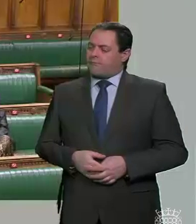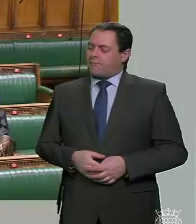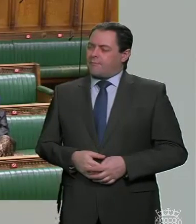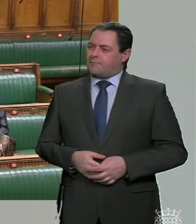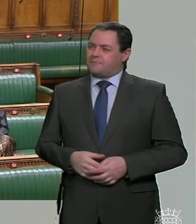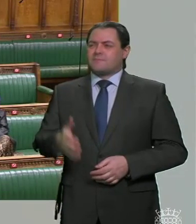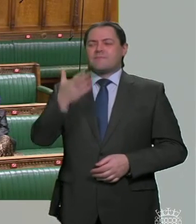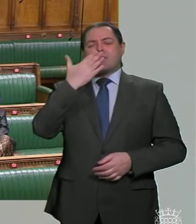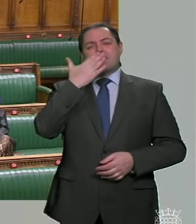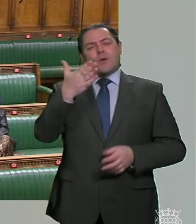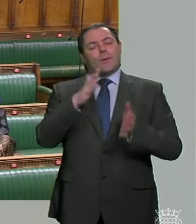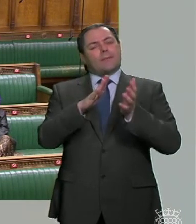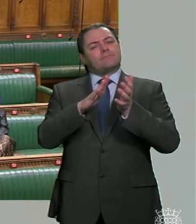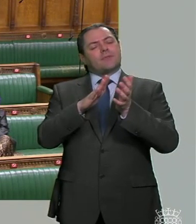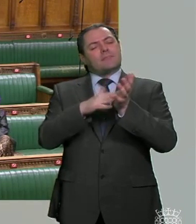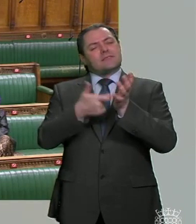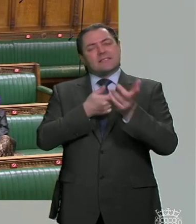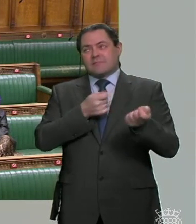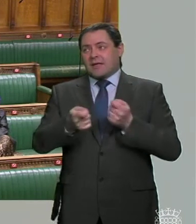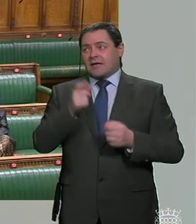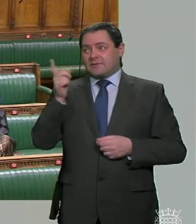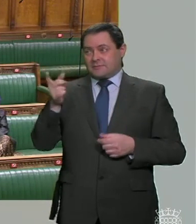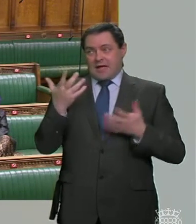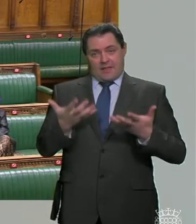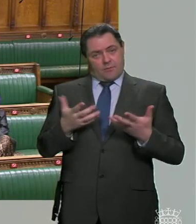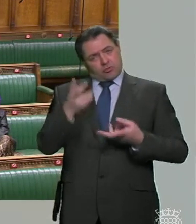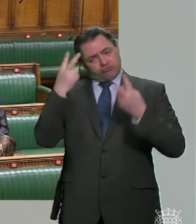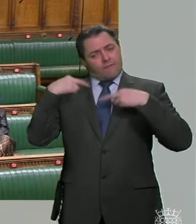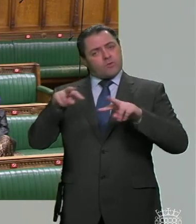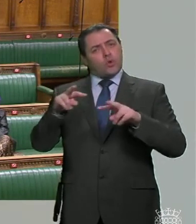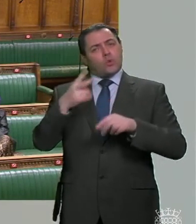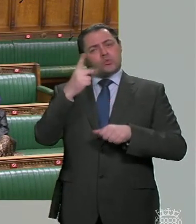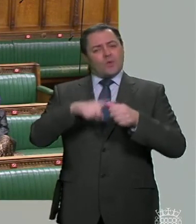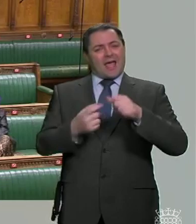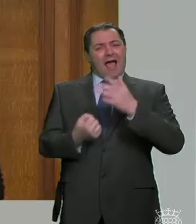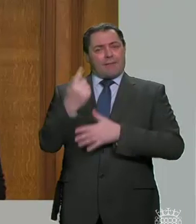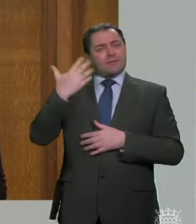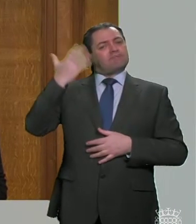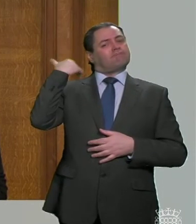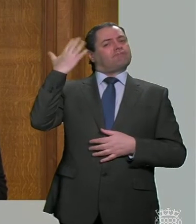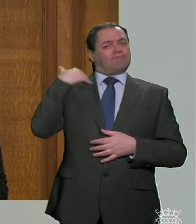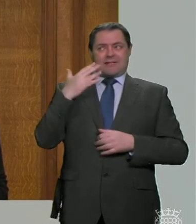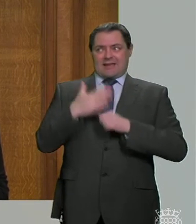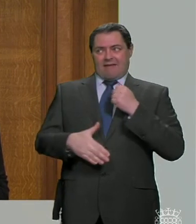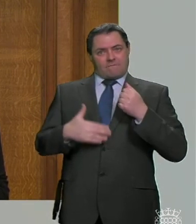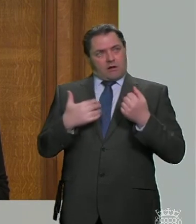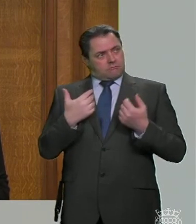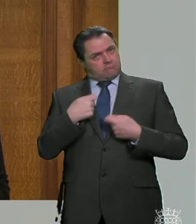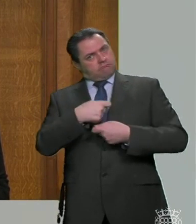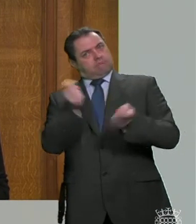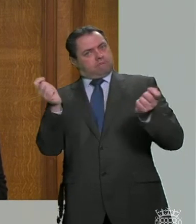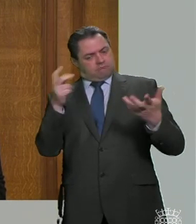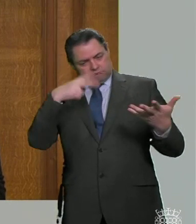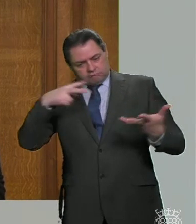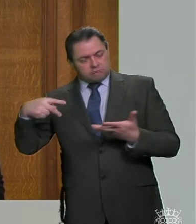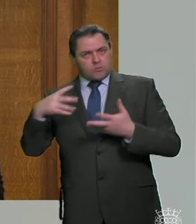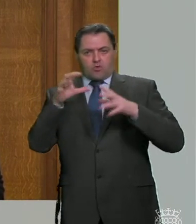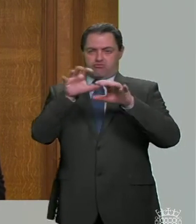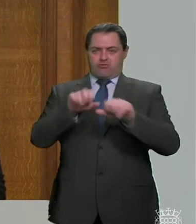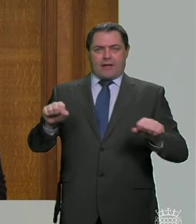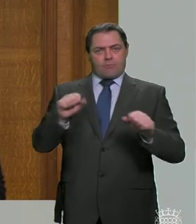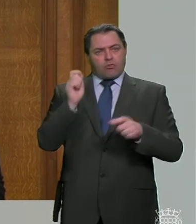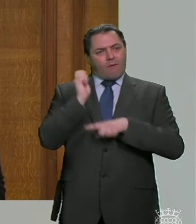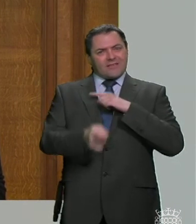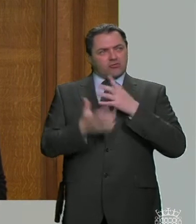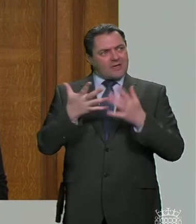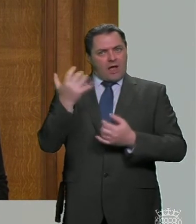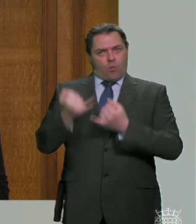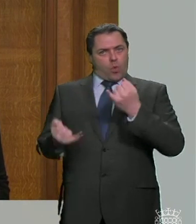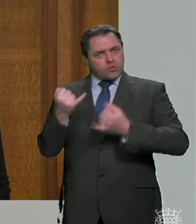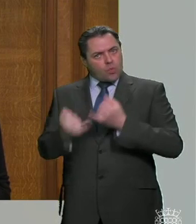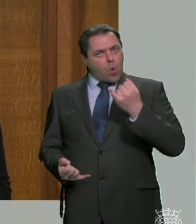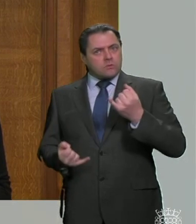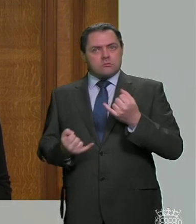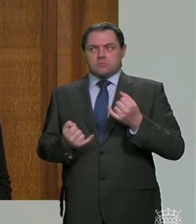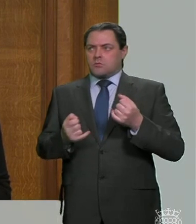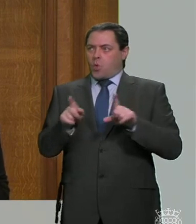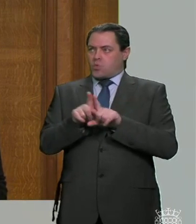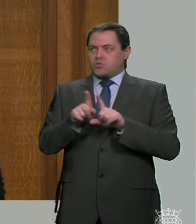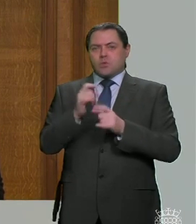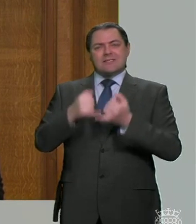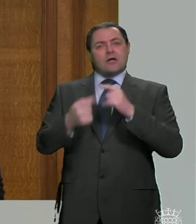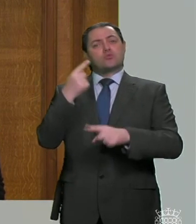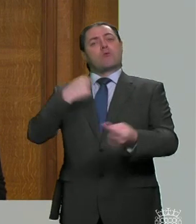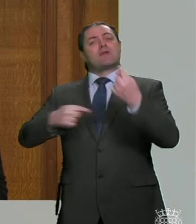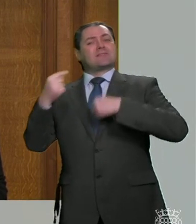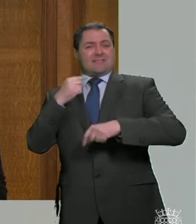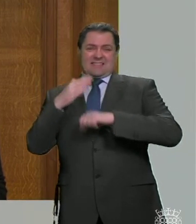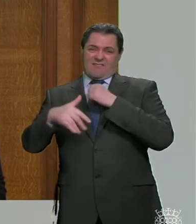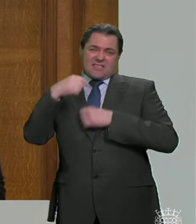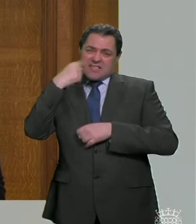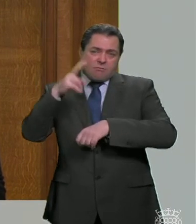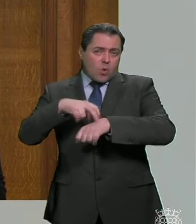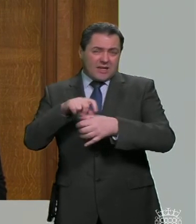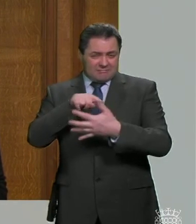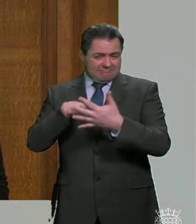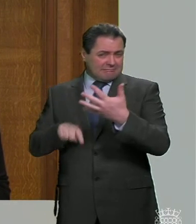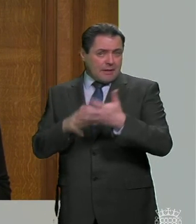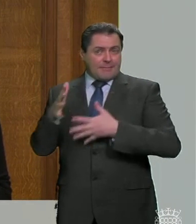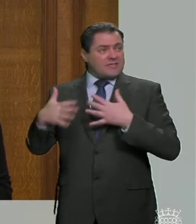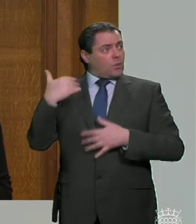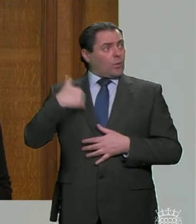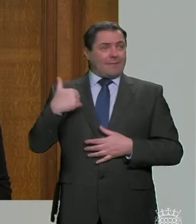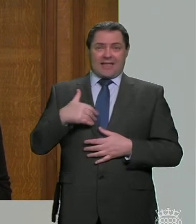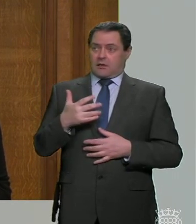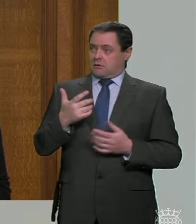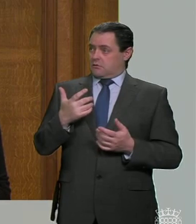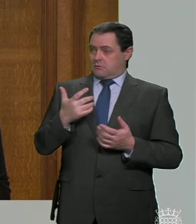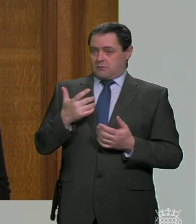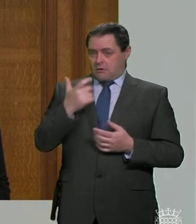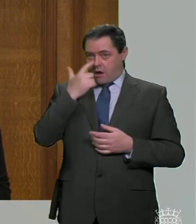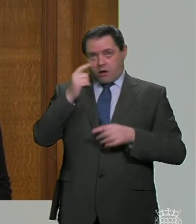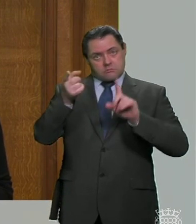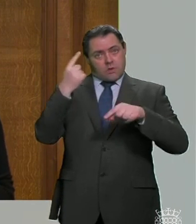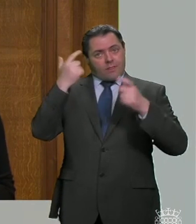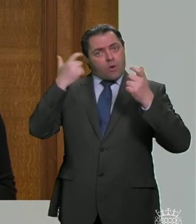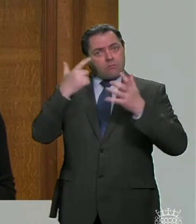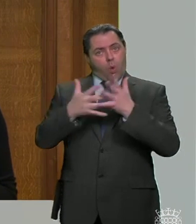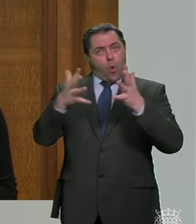With the Government’s end-to-end rape review remaining unpublished, two years after it was promised, rape conviction rates having fallen to their lowest point on record and almost 90% of sexual harassment complaints not even reported to the police, women are increasingly being left without legal recourse against sexual violence.